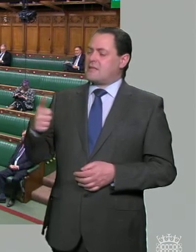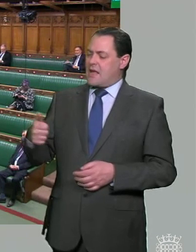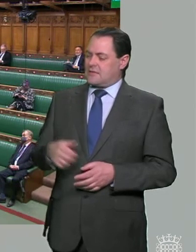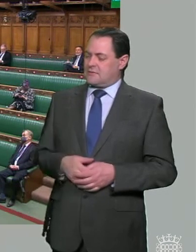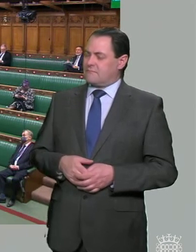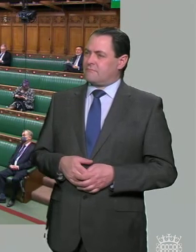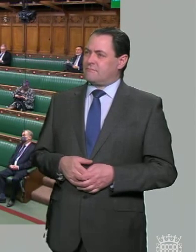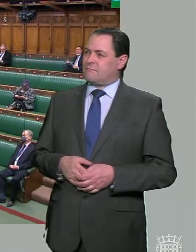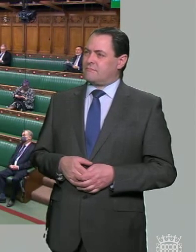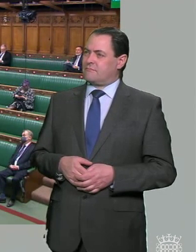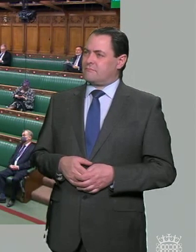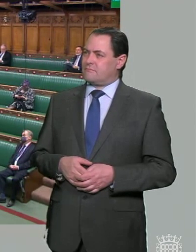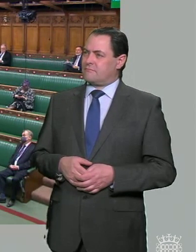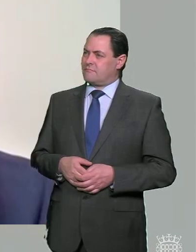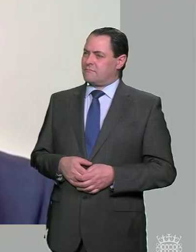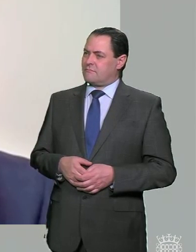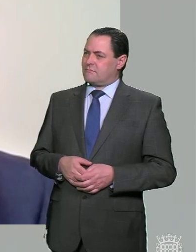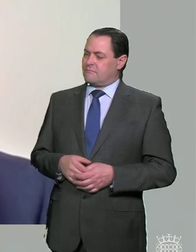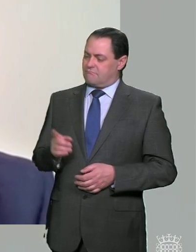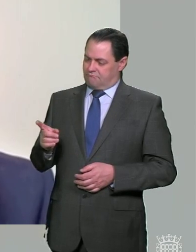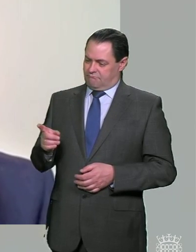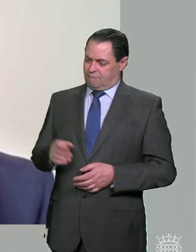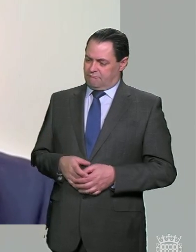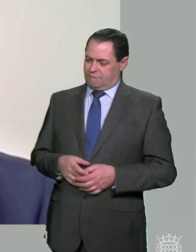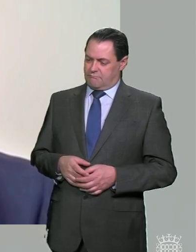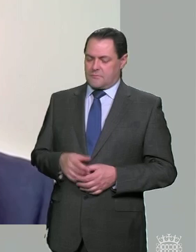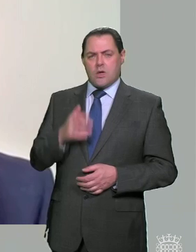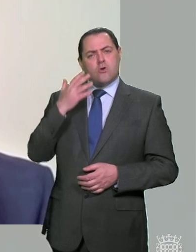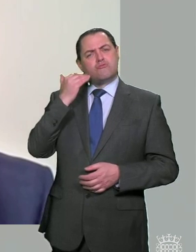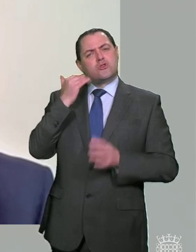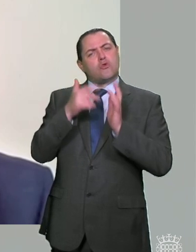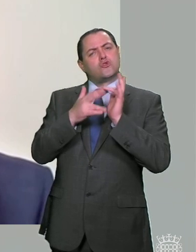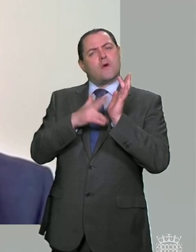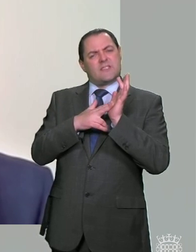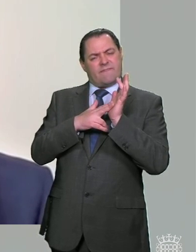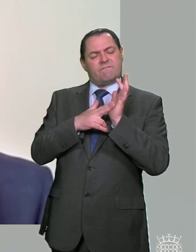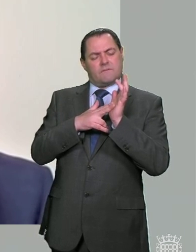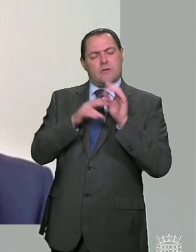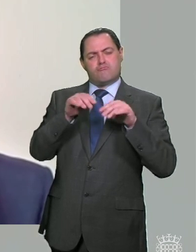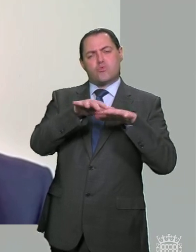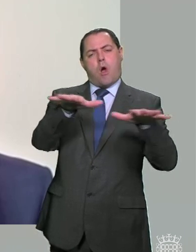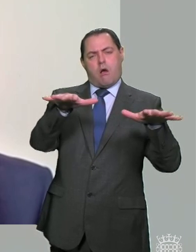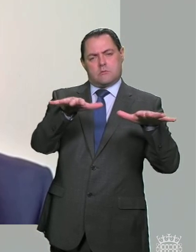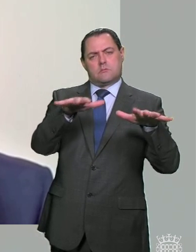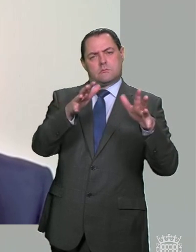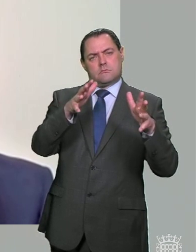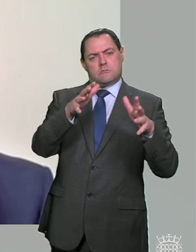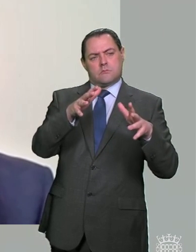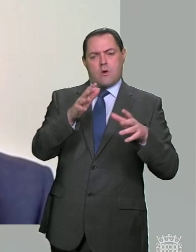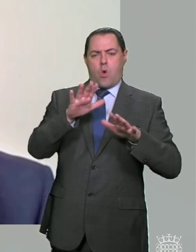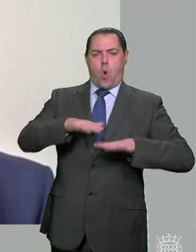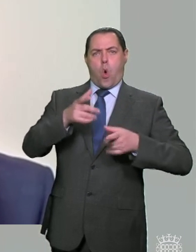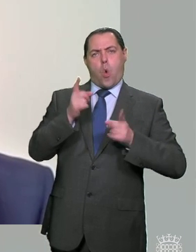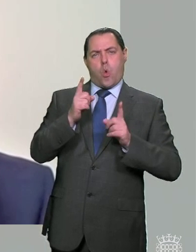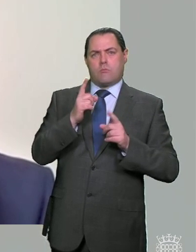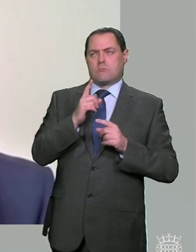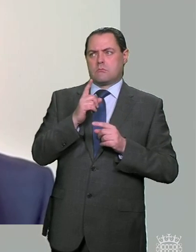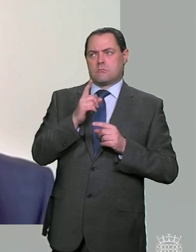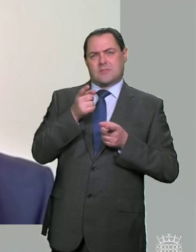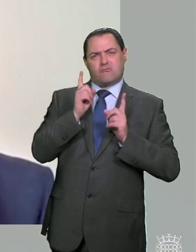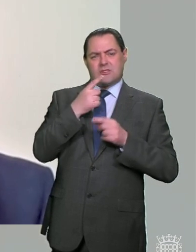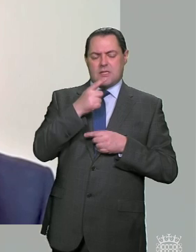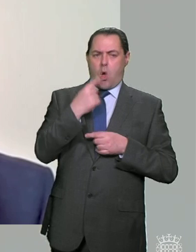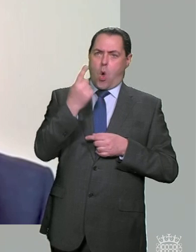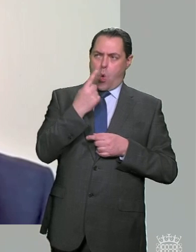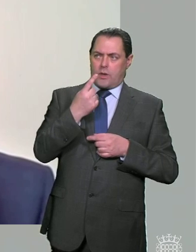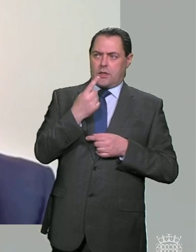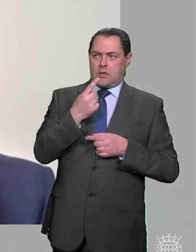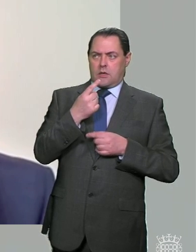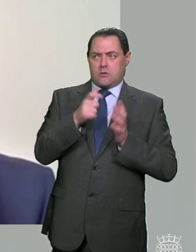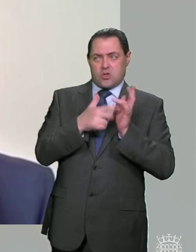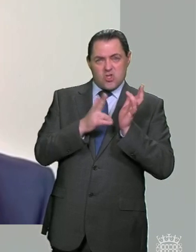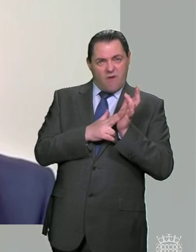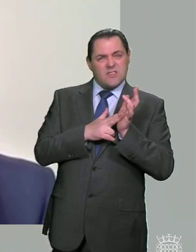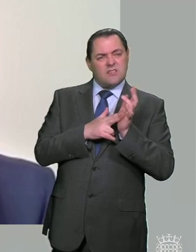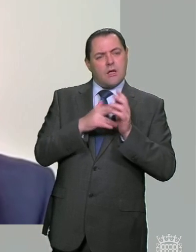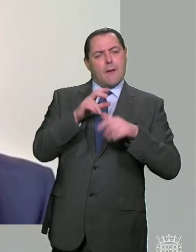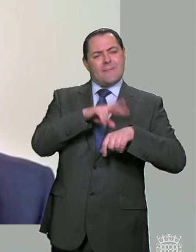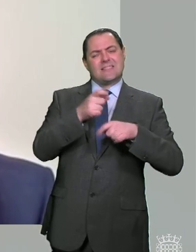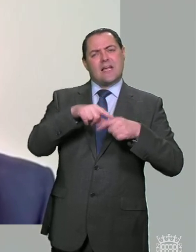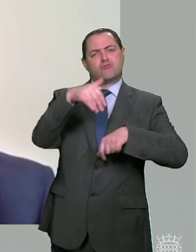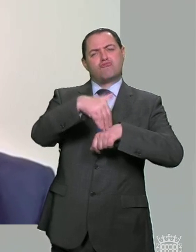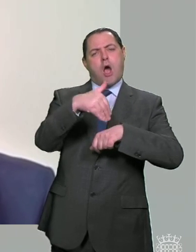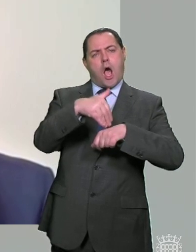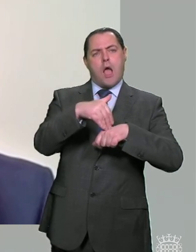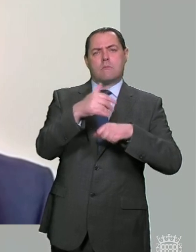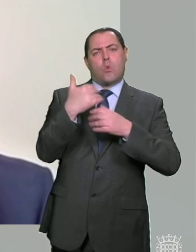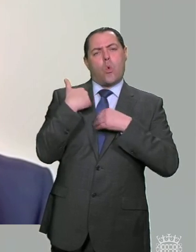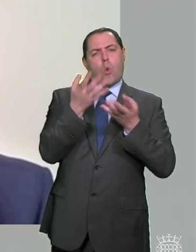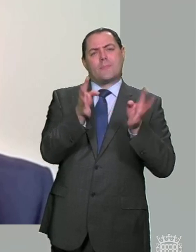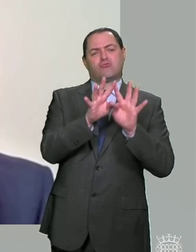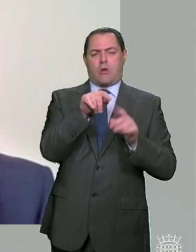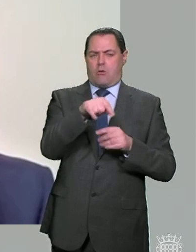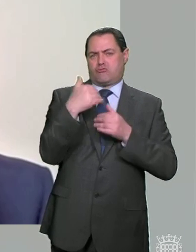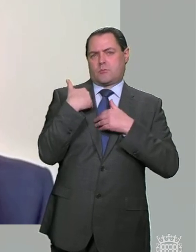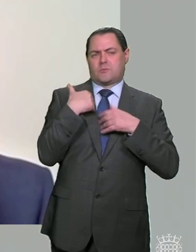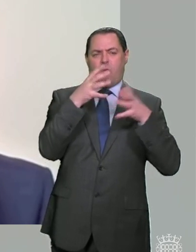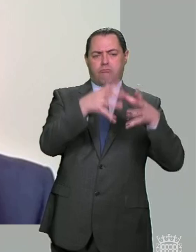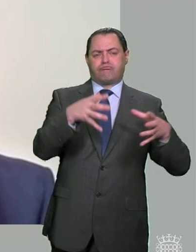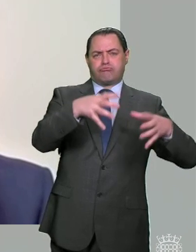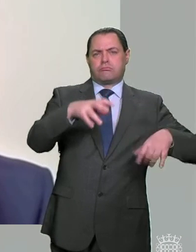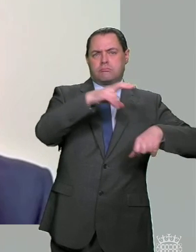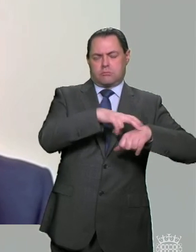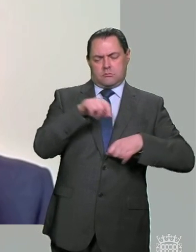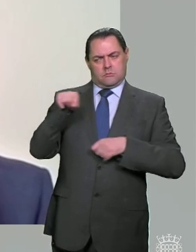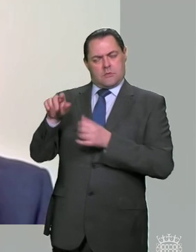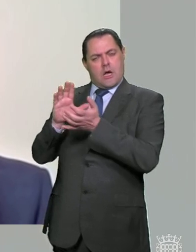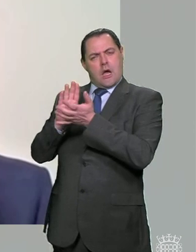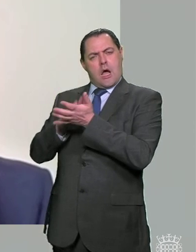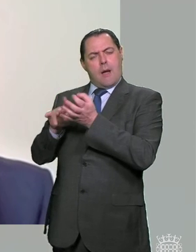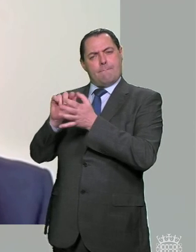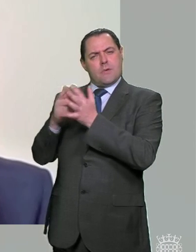In a recent Conservative party political broadcast, the Home Secretary claimed that only Conservative police and crime commissioners are responsible for increasing police officer numbers, yet Humberside’s police and crime